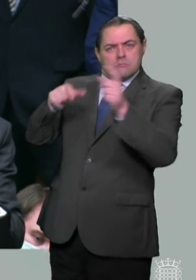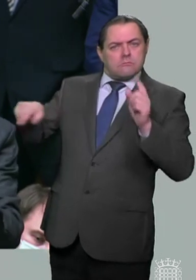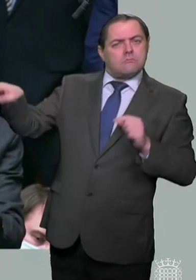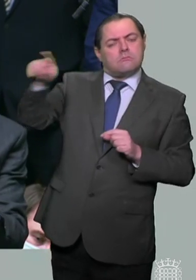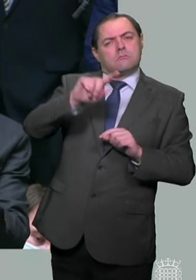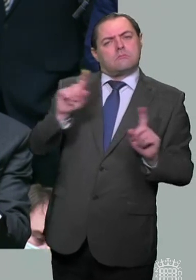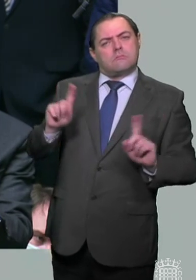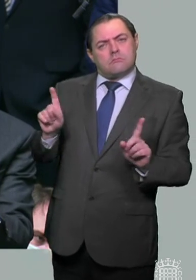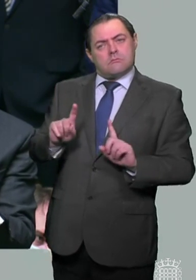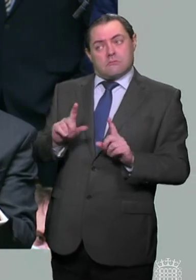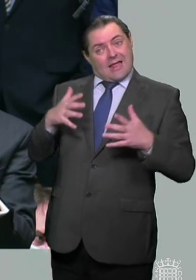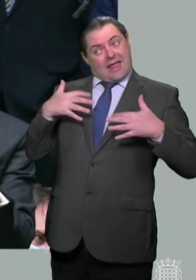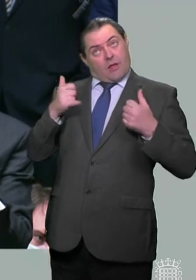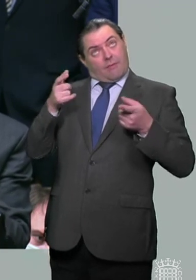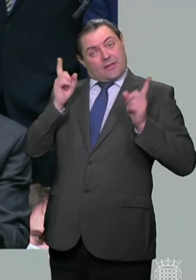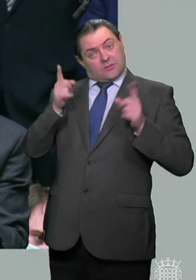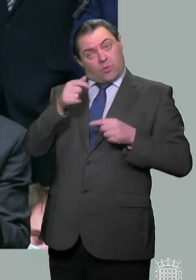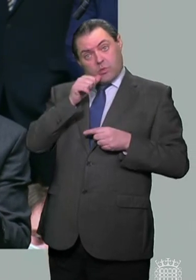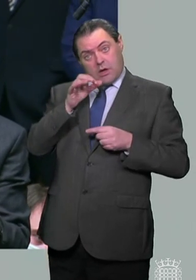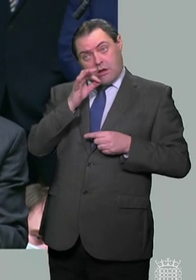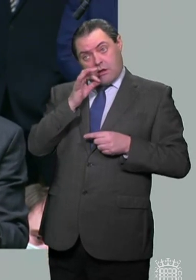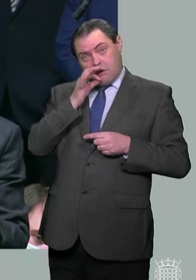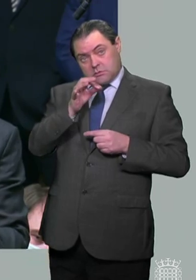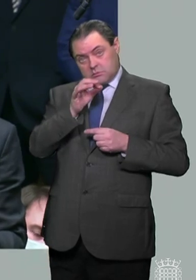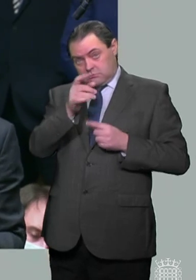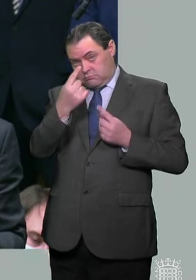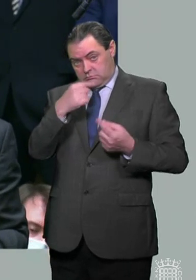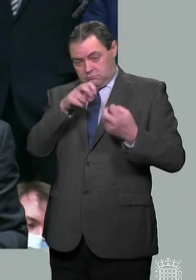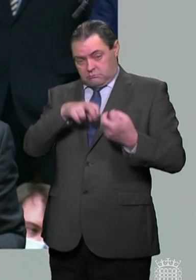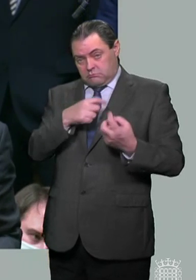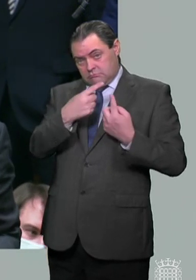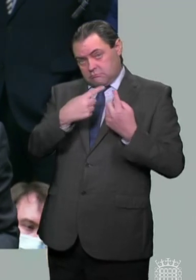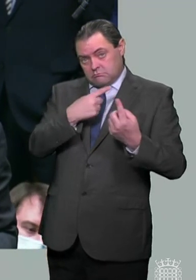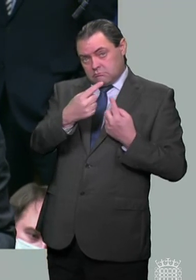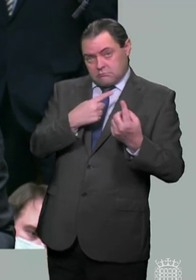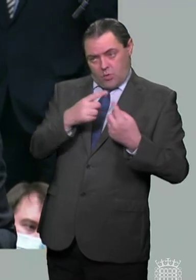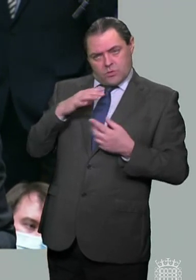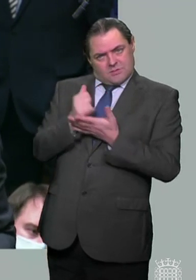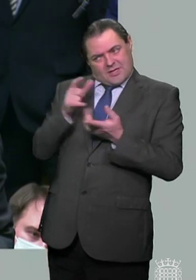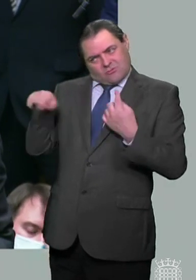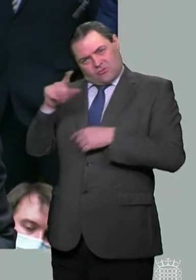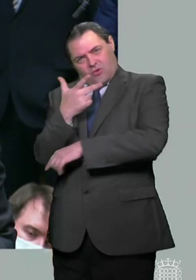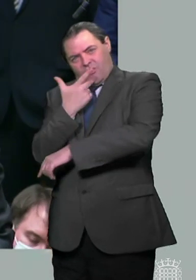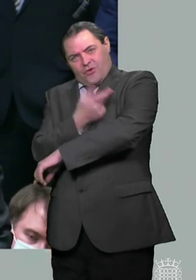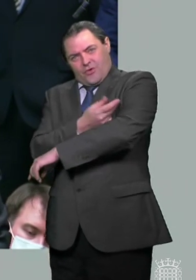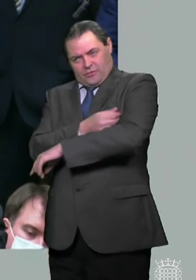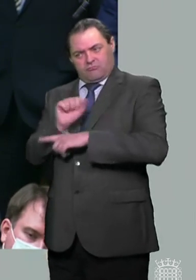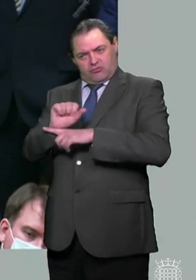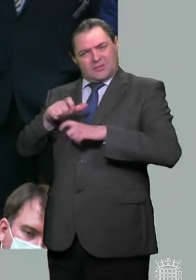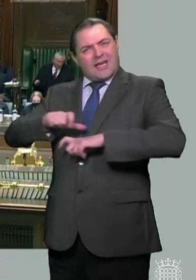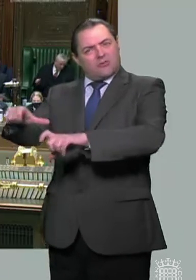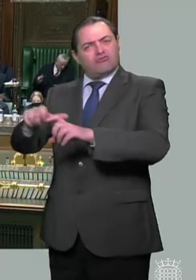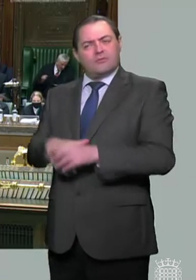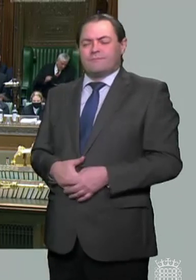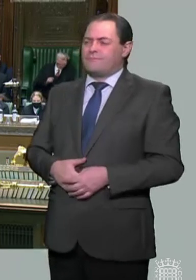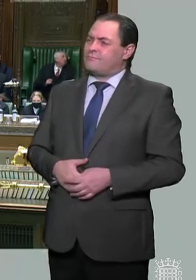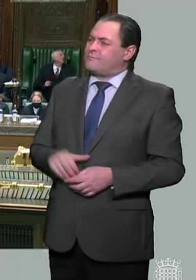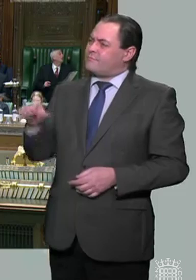Will he ask the Health Secretary to meet me with some urgency to ensure that my constituents can get their boosters and stay protected this winter?